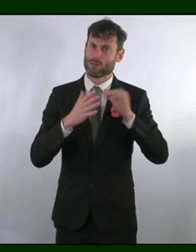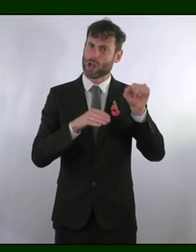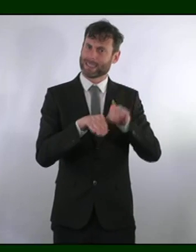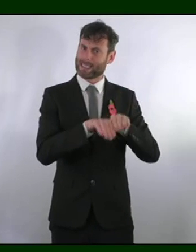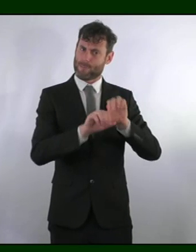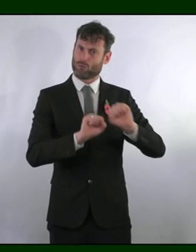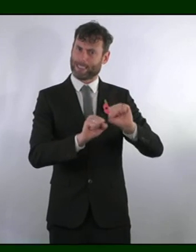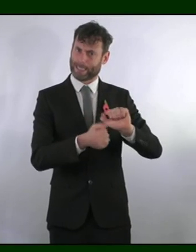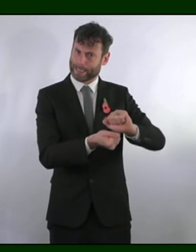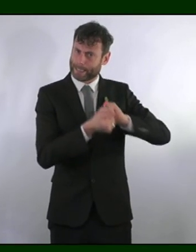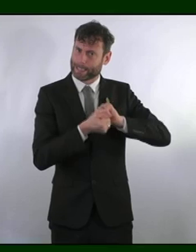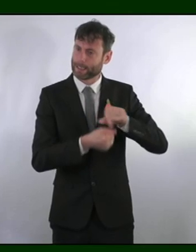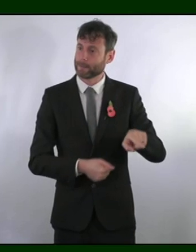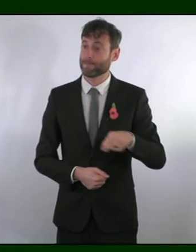I had, and have, a good